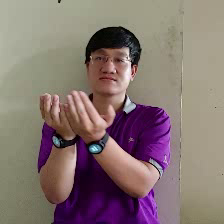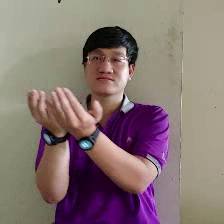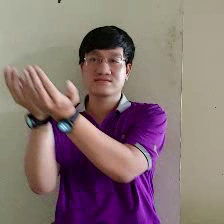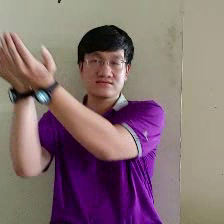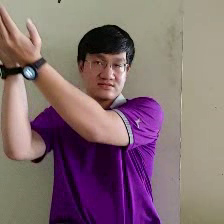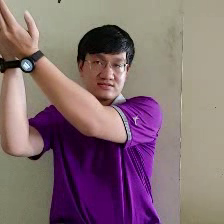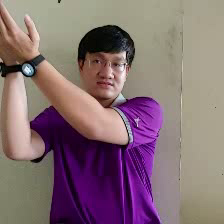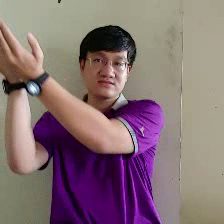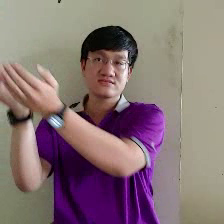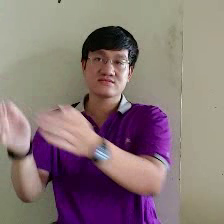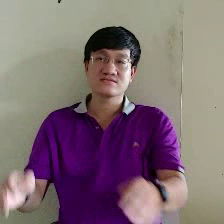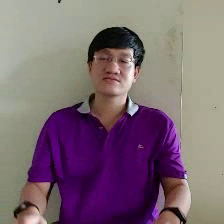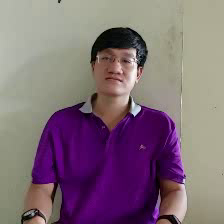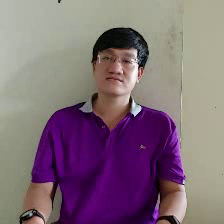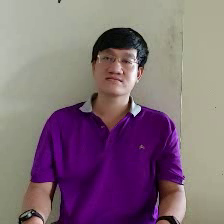Biếu tặng